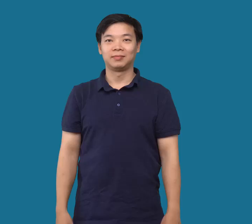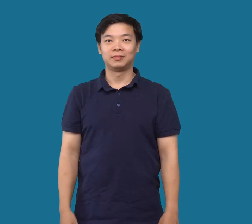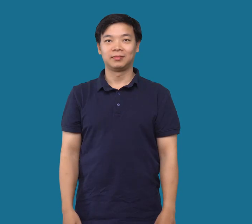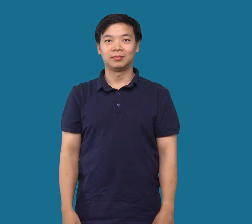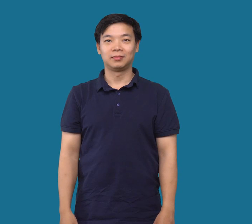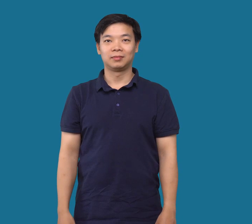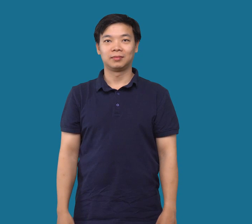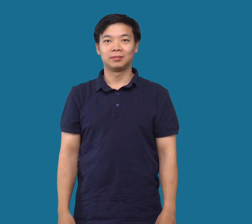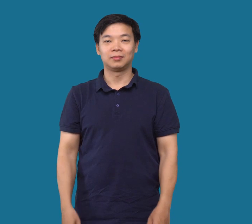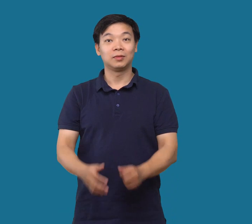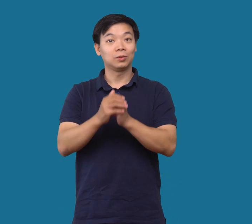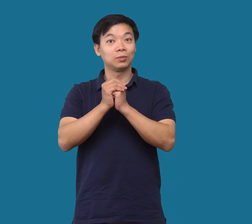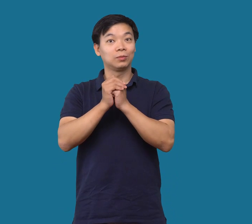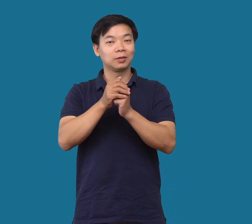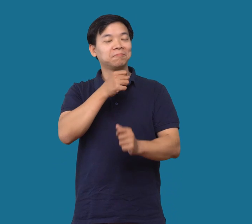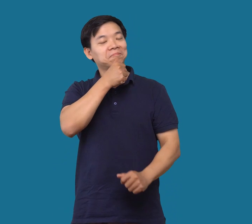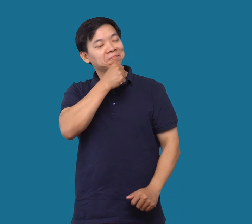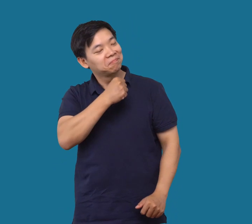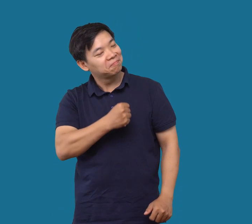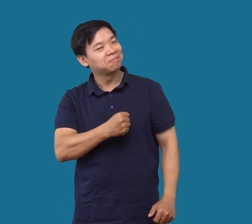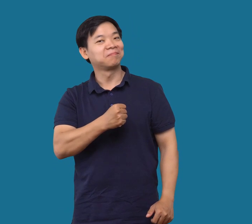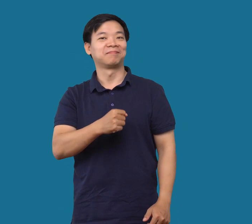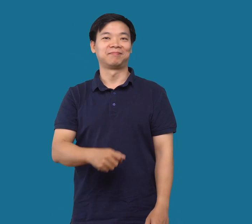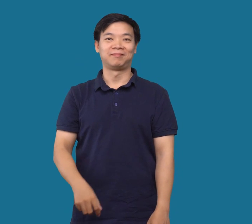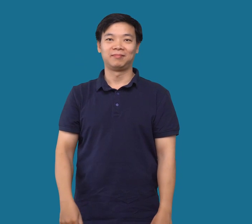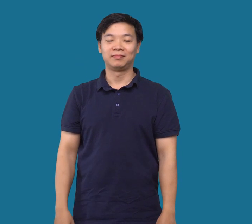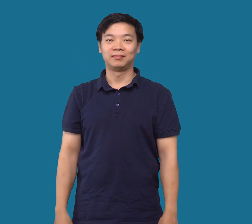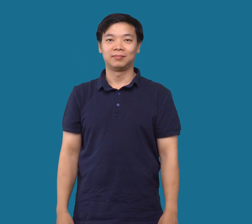chúc thọ